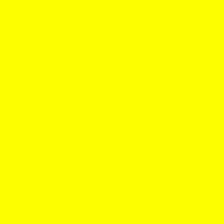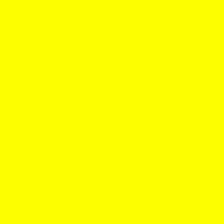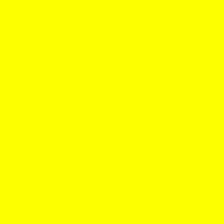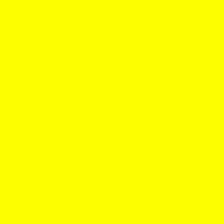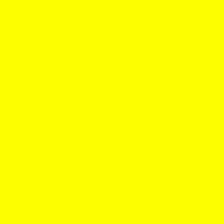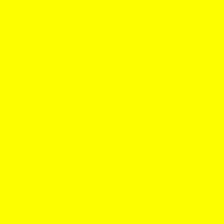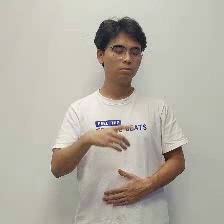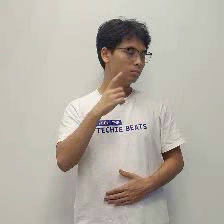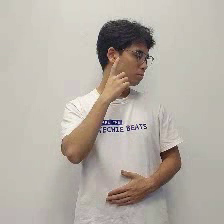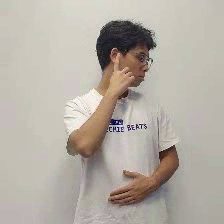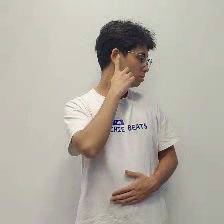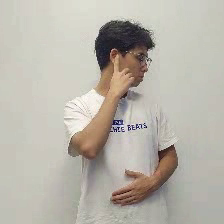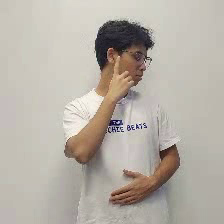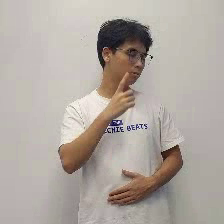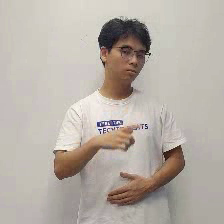Nghe